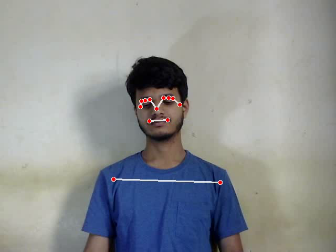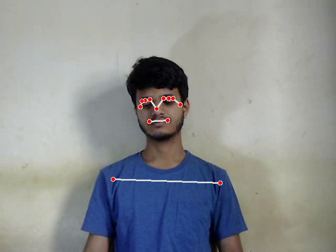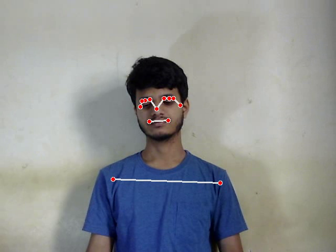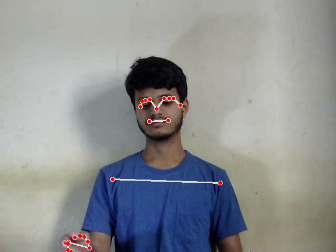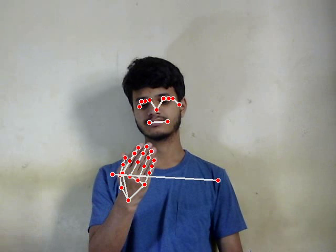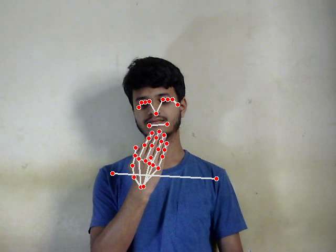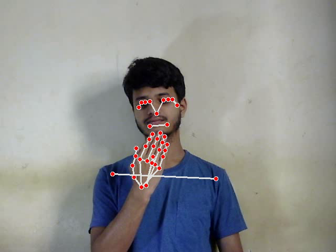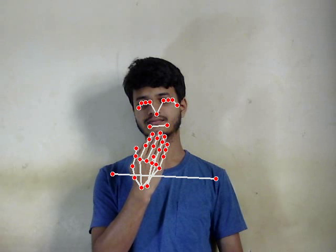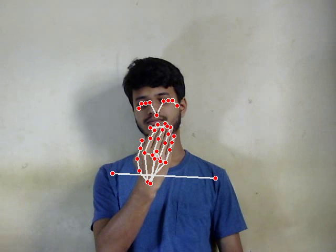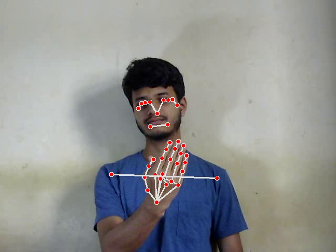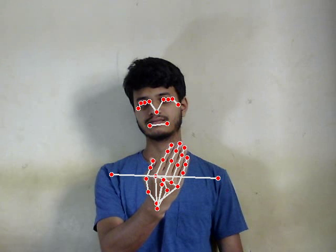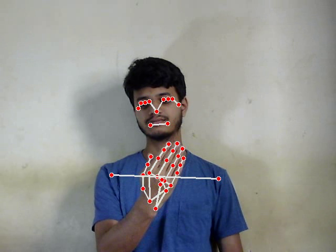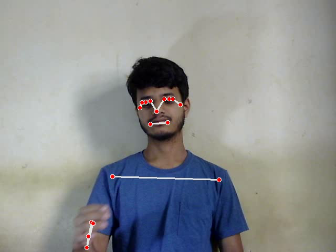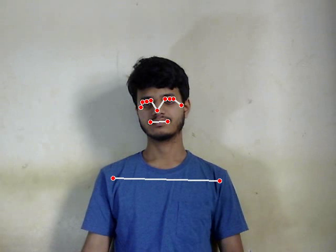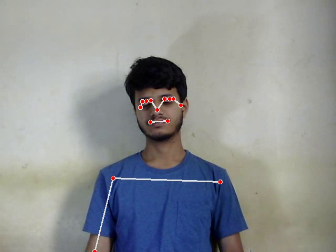thank you